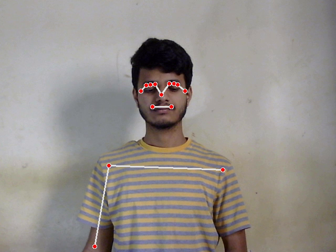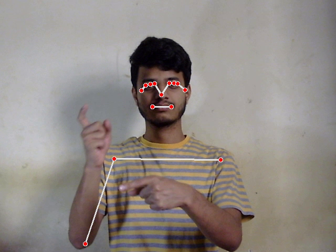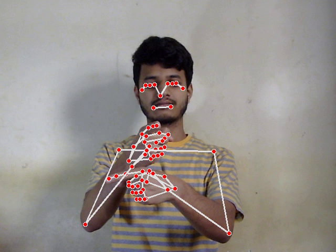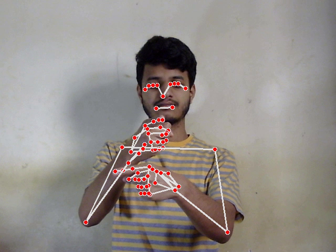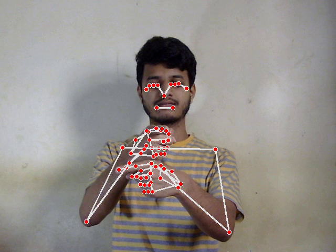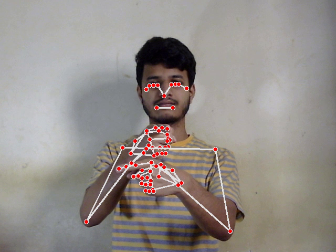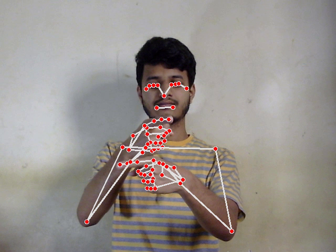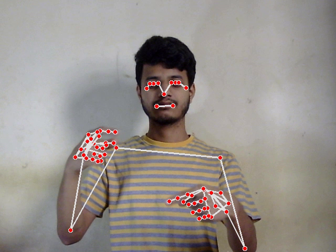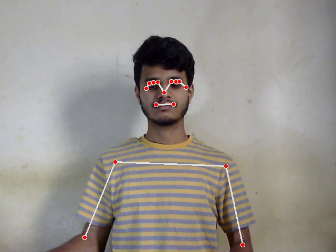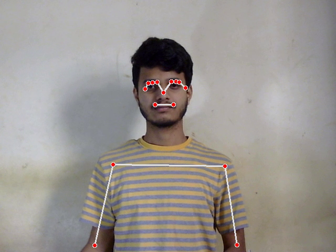right